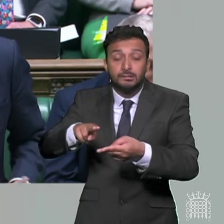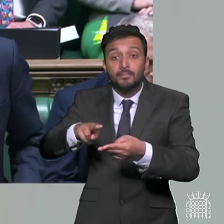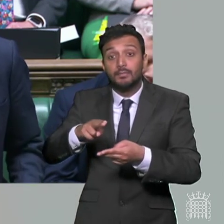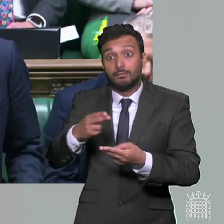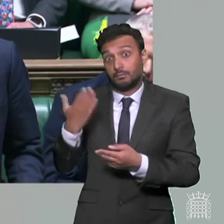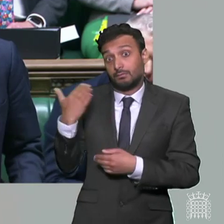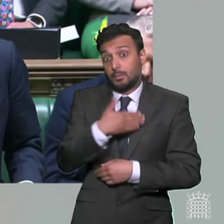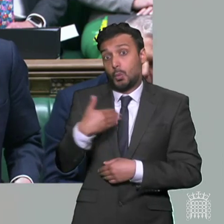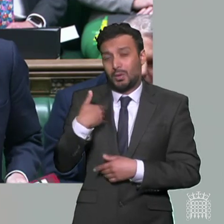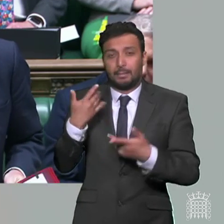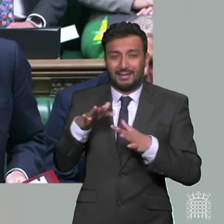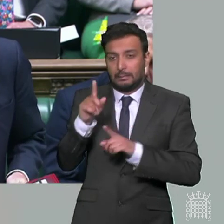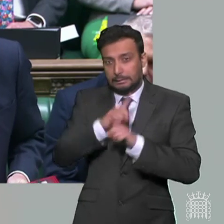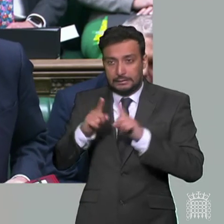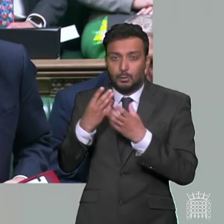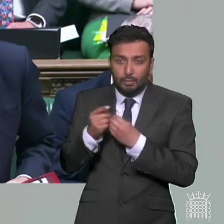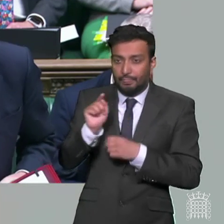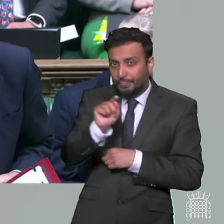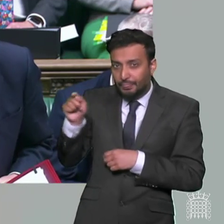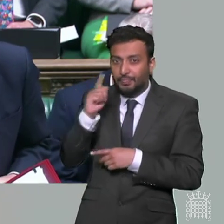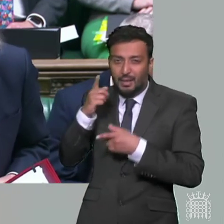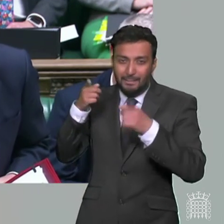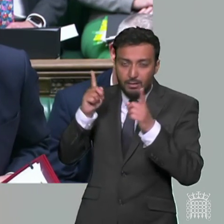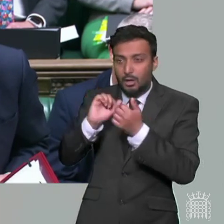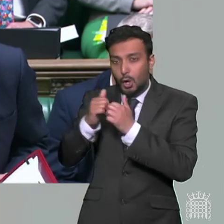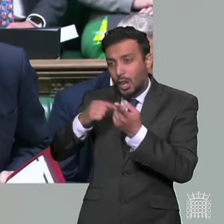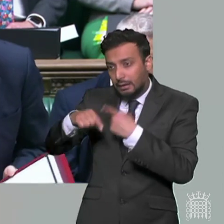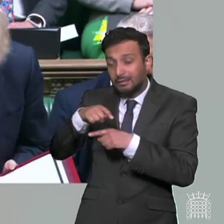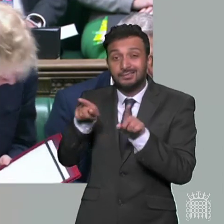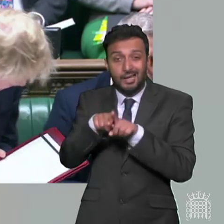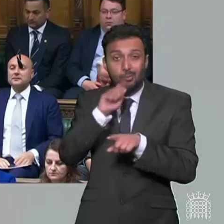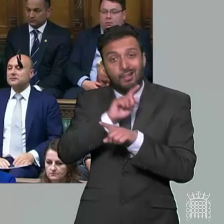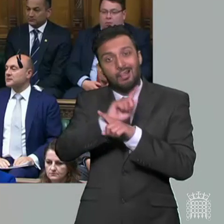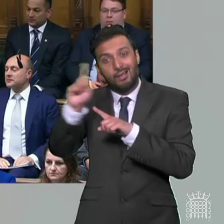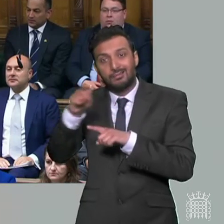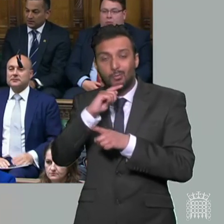In addition to my duties in this House, I shall have further such meetings later today.